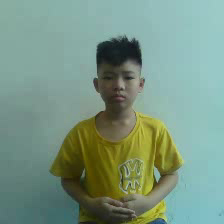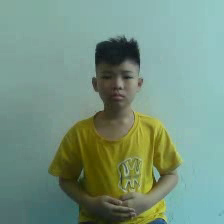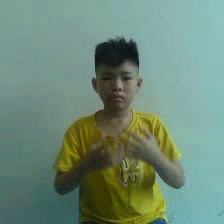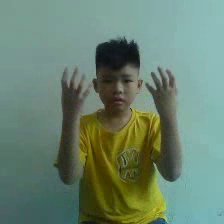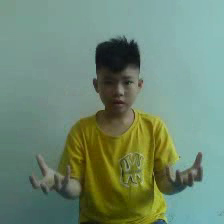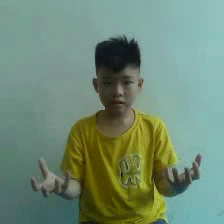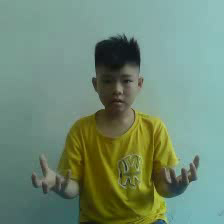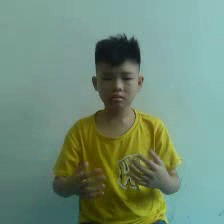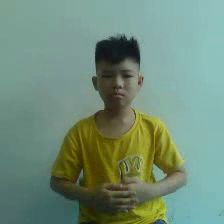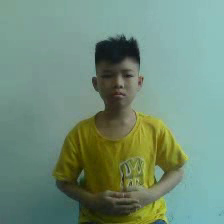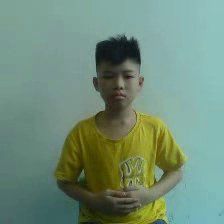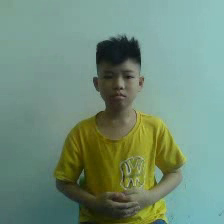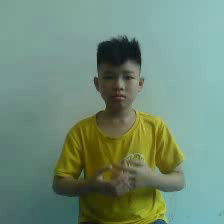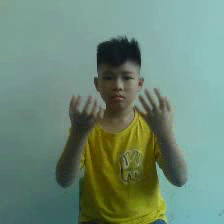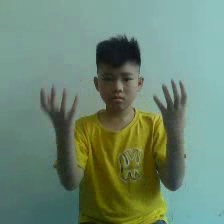Nặng